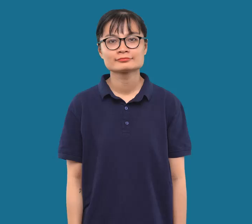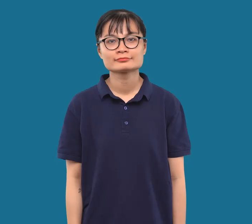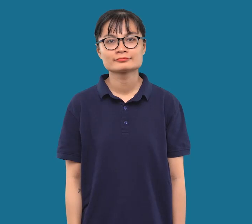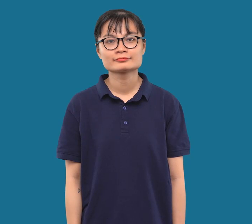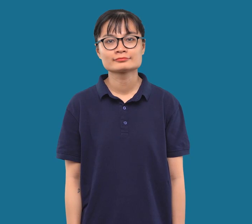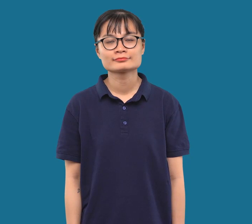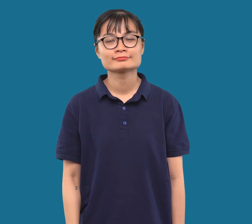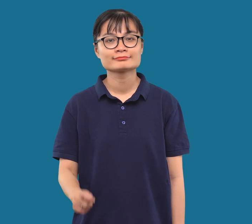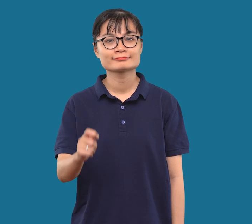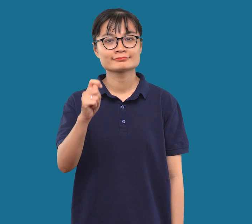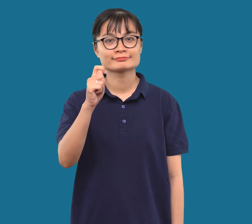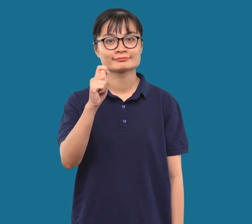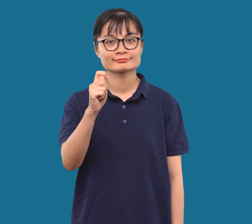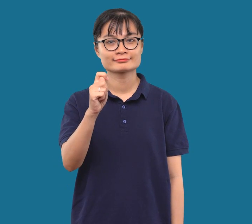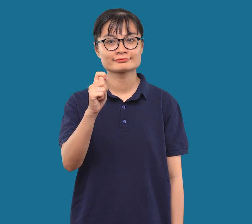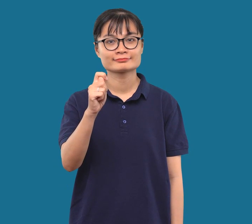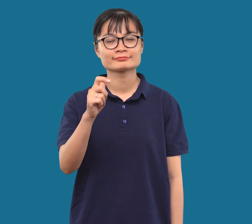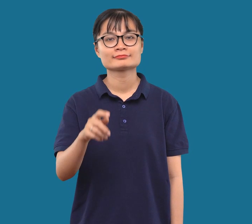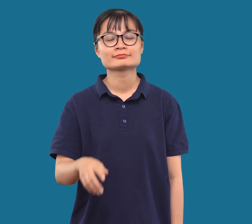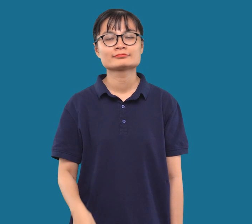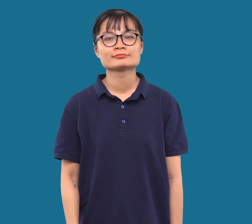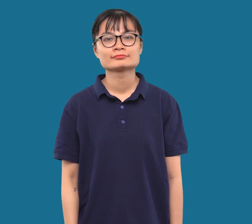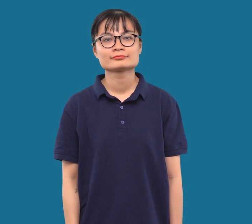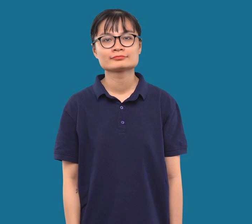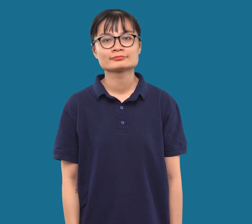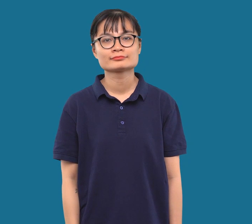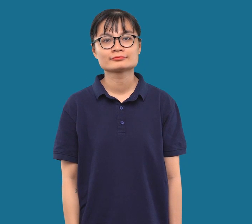x